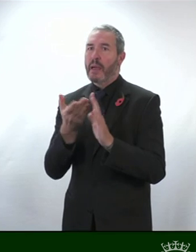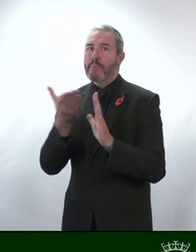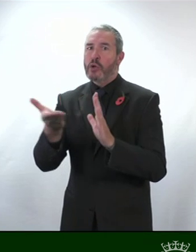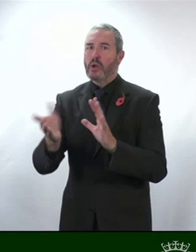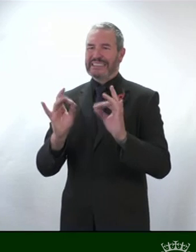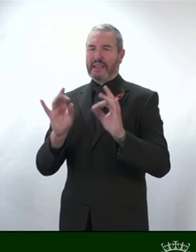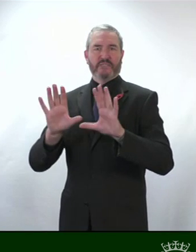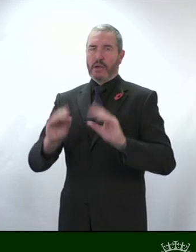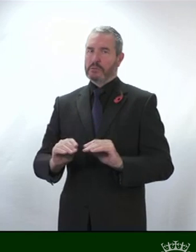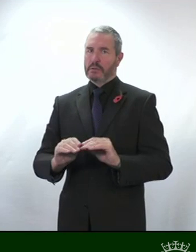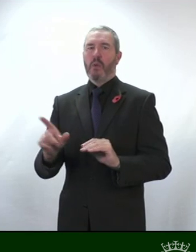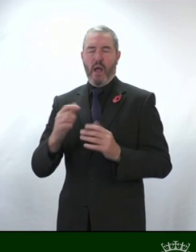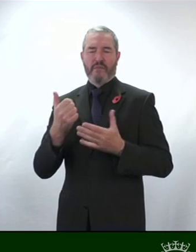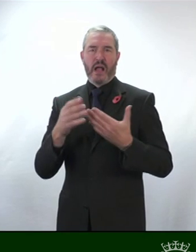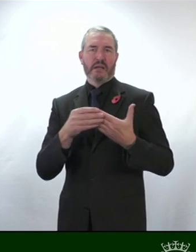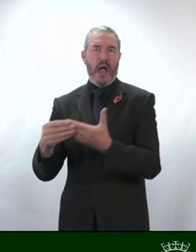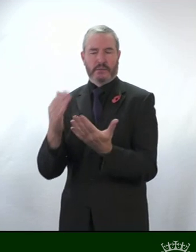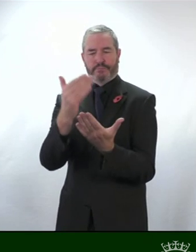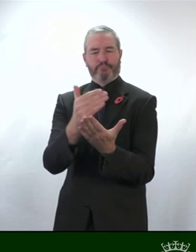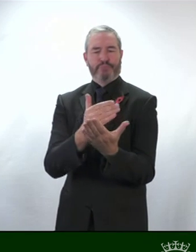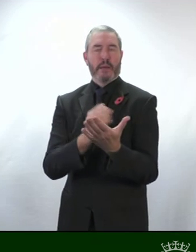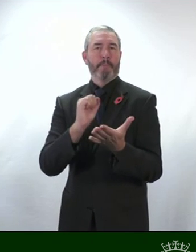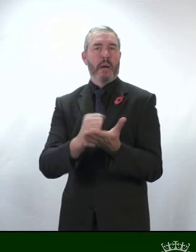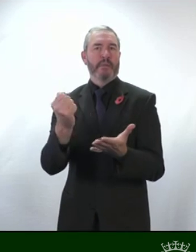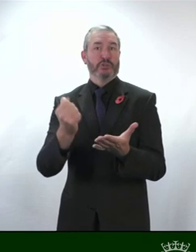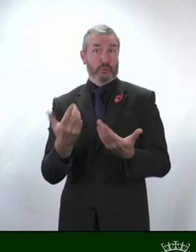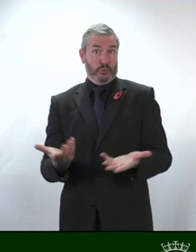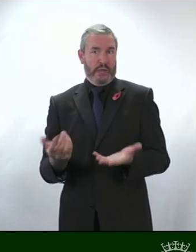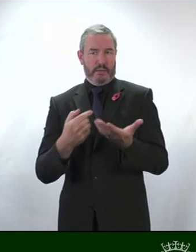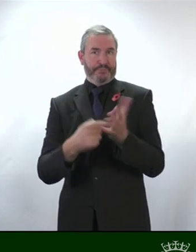We are going to be publishing some guidance about how that can be done today.